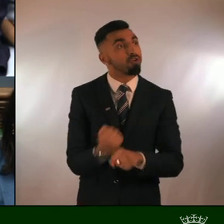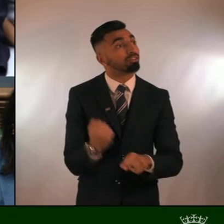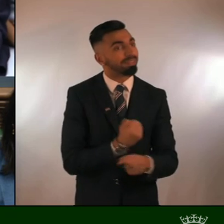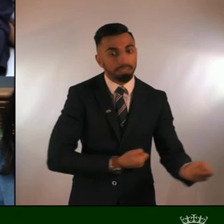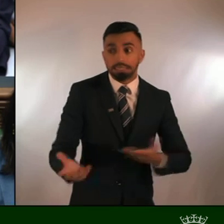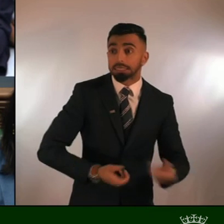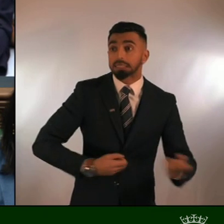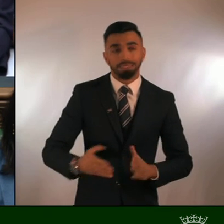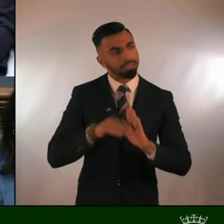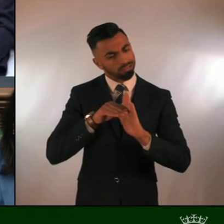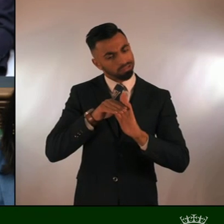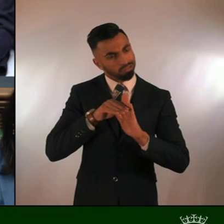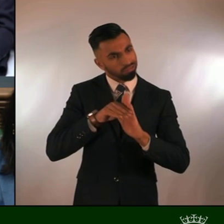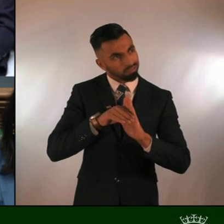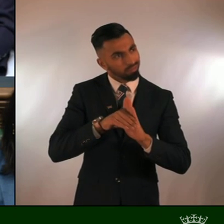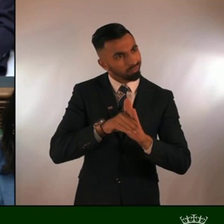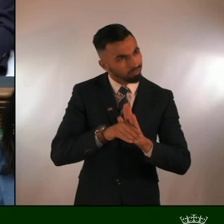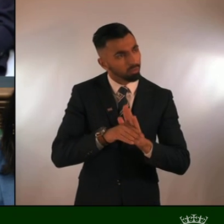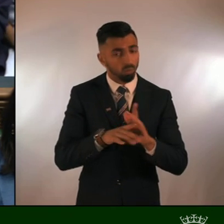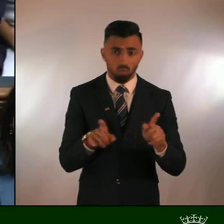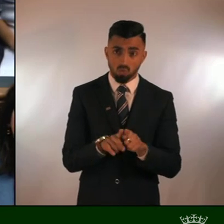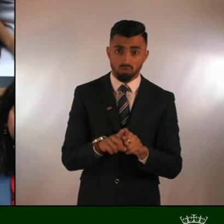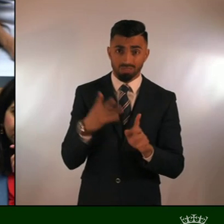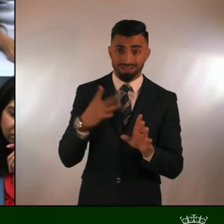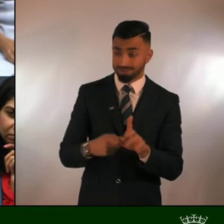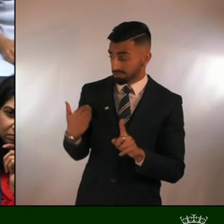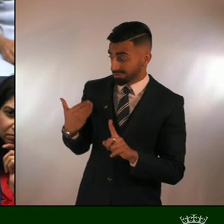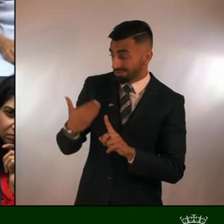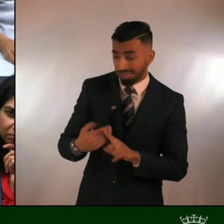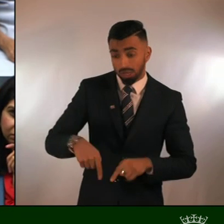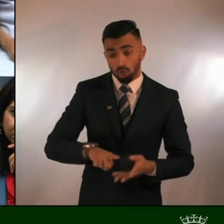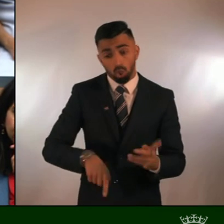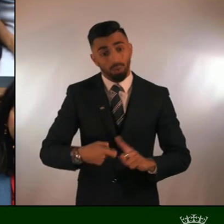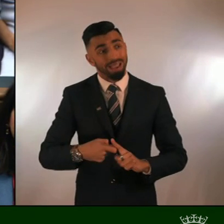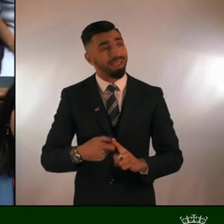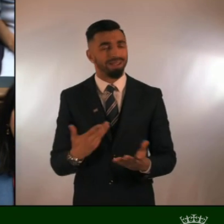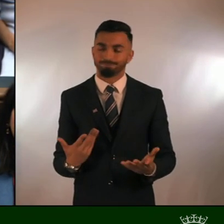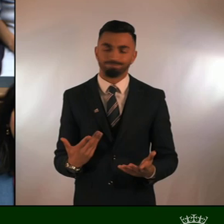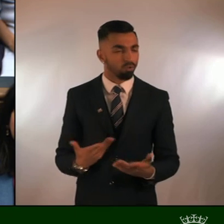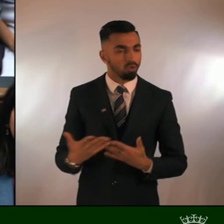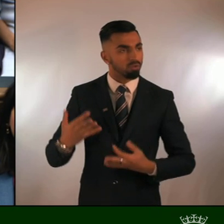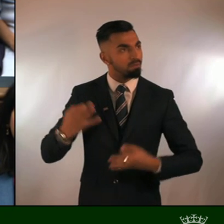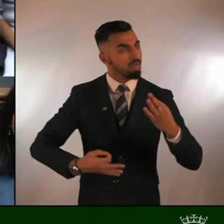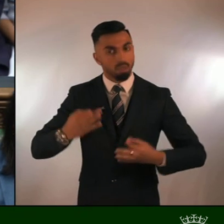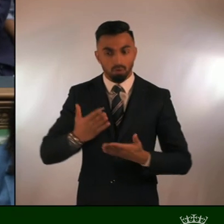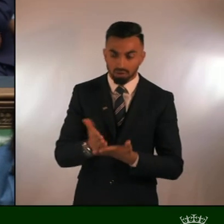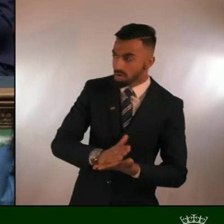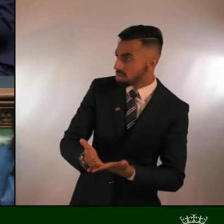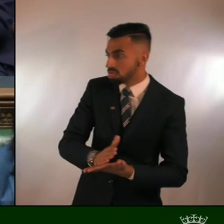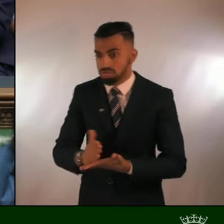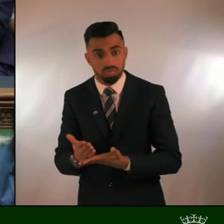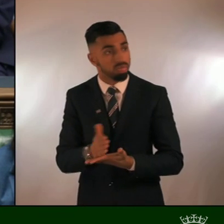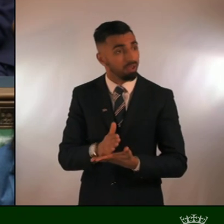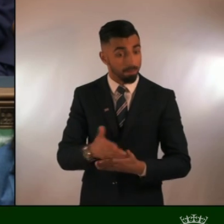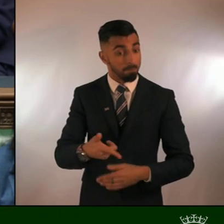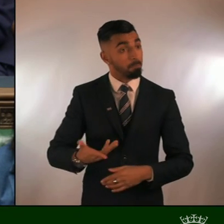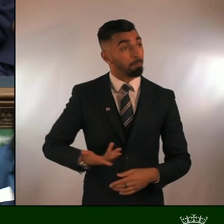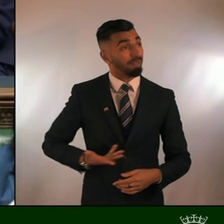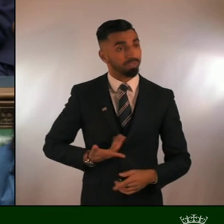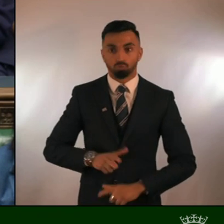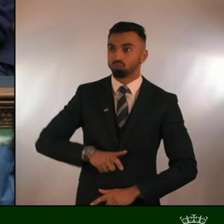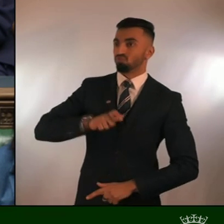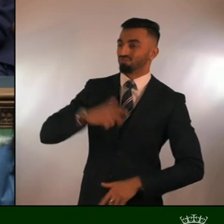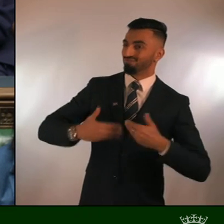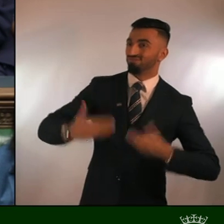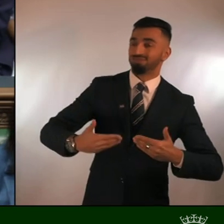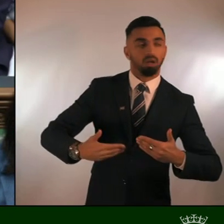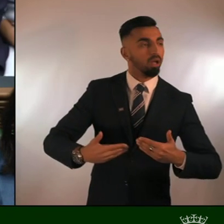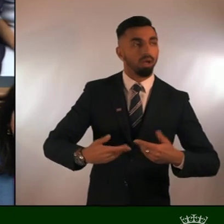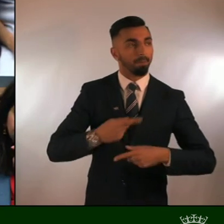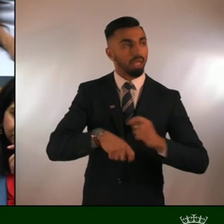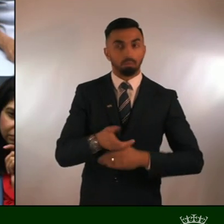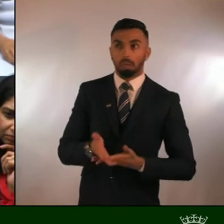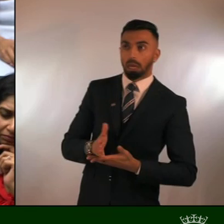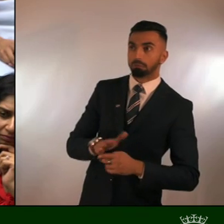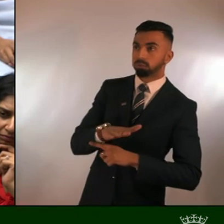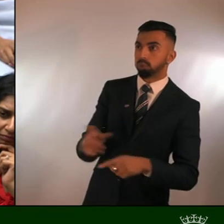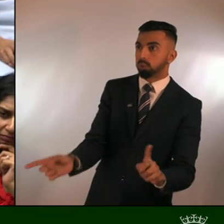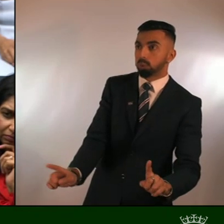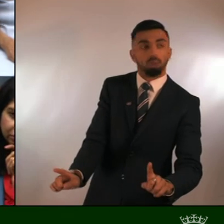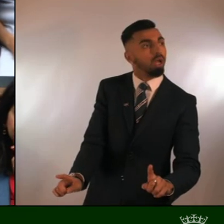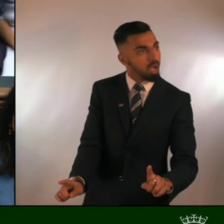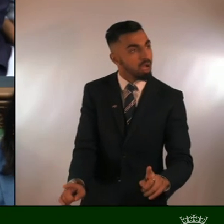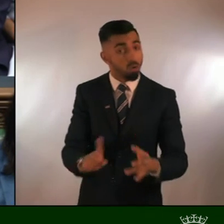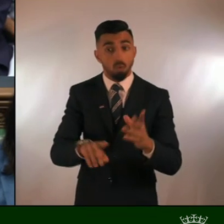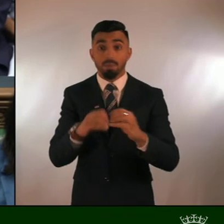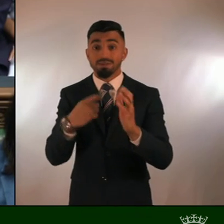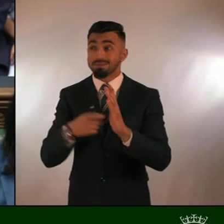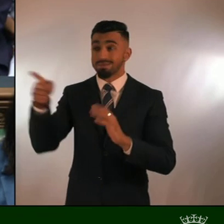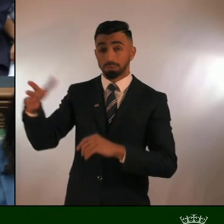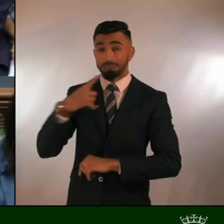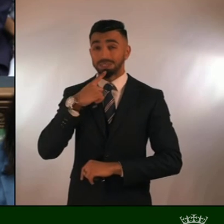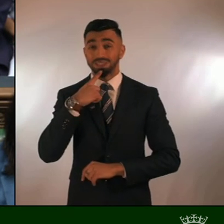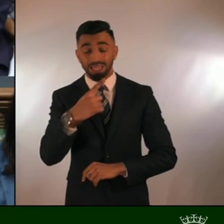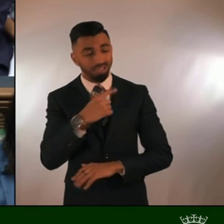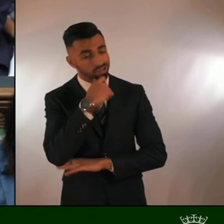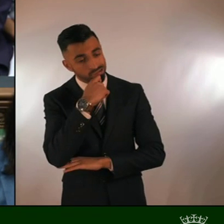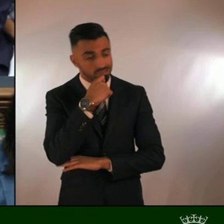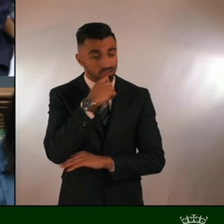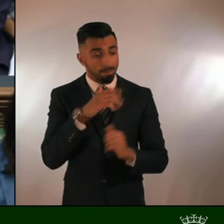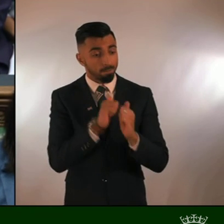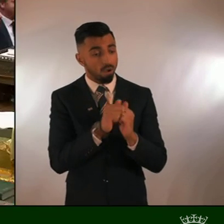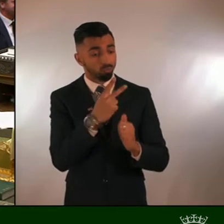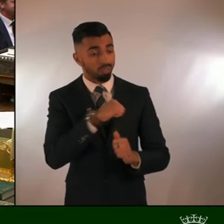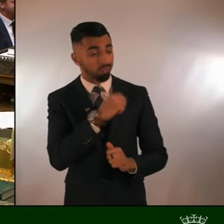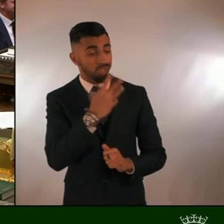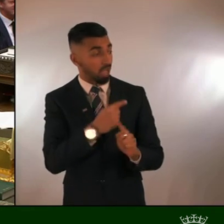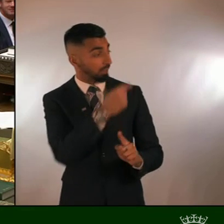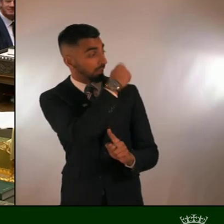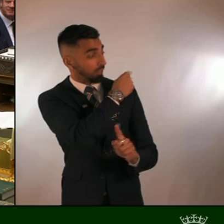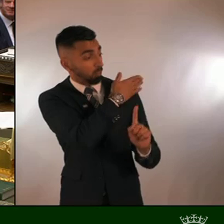This, combined with the political uncertainty of the last three years, which affected business investment in particular, has led the OBR to downgrade our productivity over the forecast period and to slightly reduce GDP growth, compared with the March 2019 forecast.